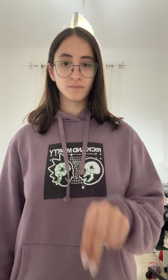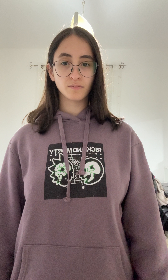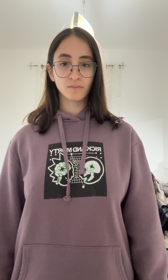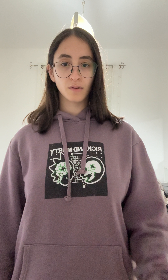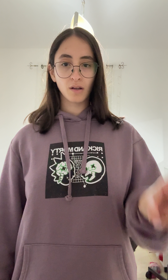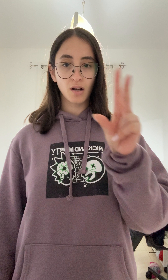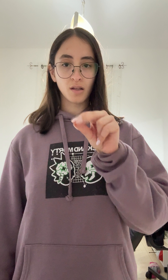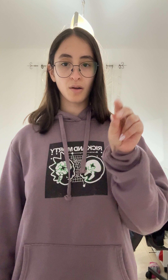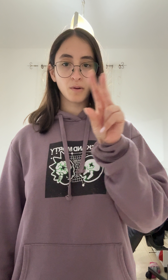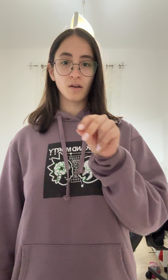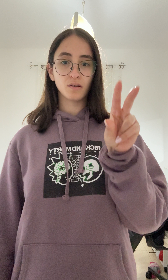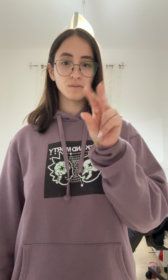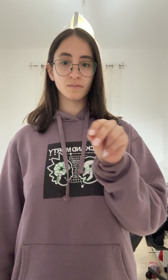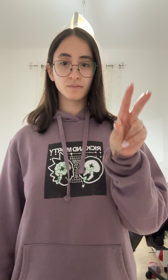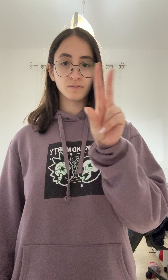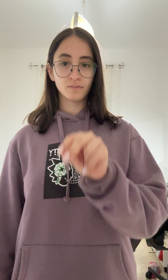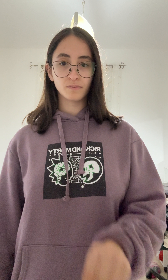לדבר